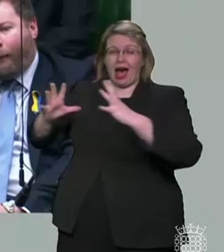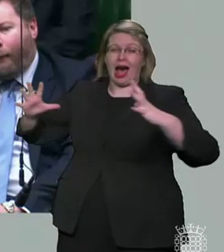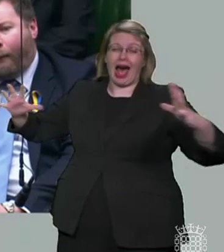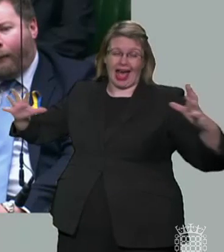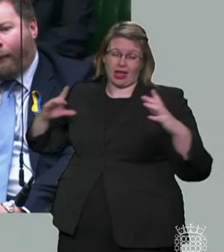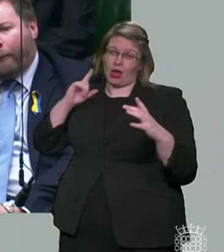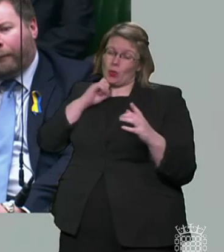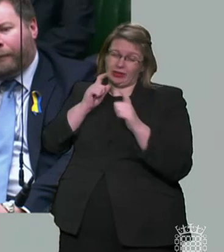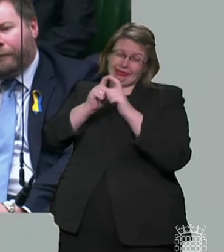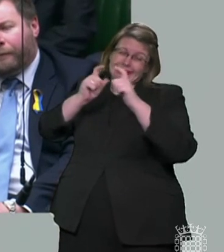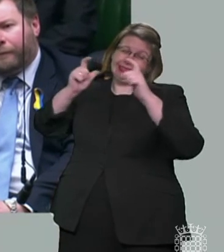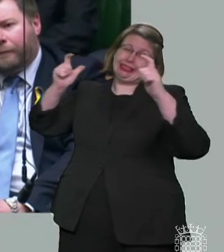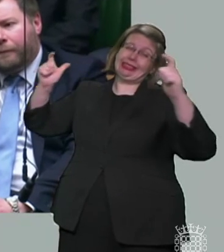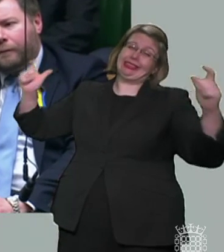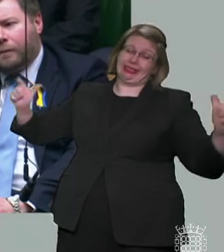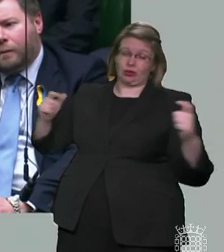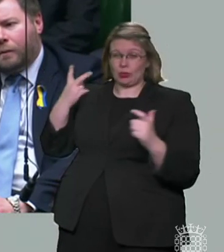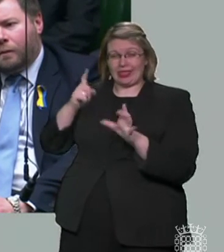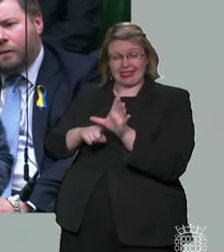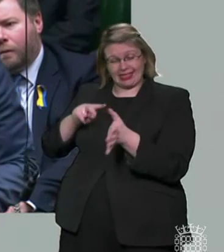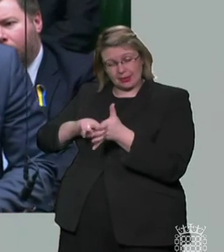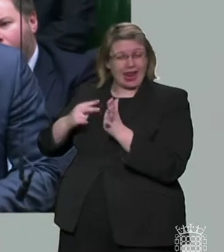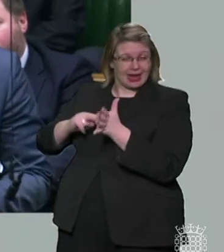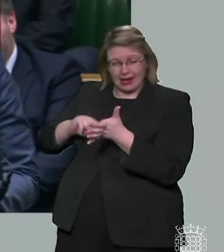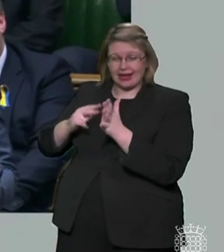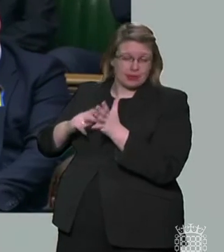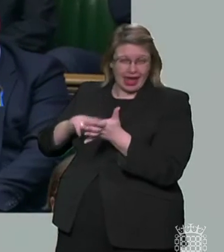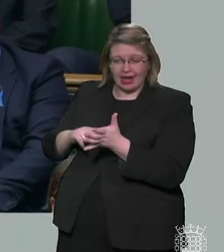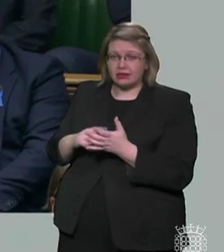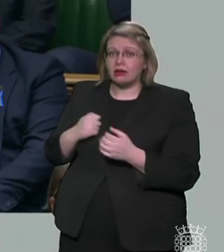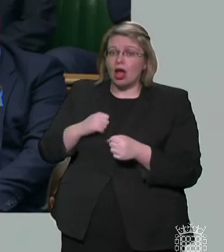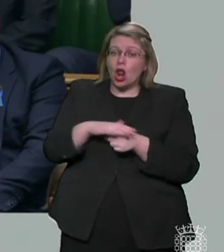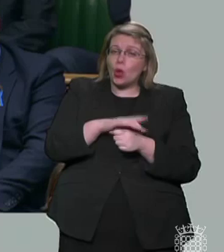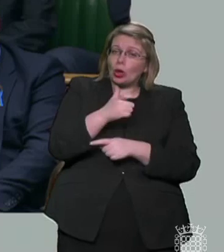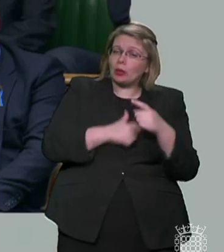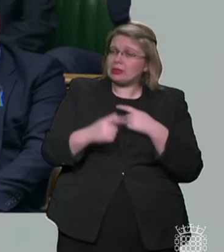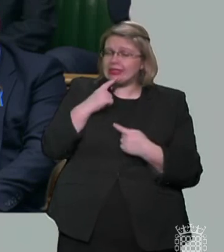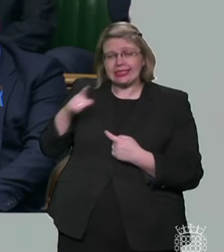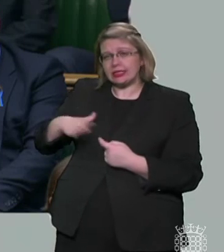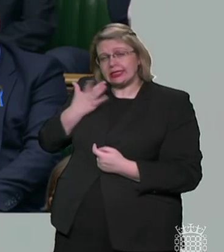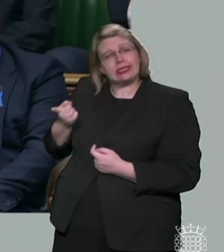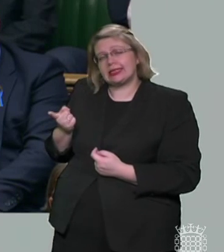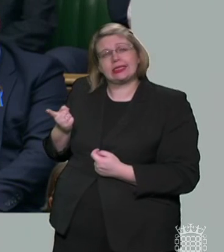This has been a shadow over the local community, which does not think that Thames Water has proven the need for this proposal.